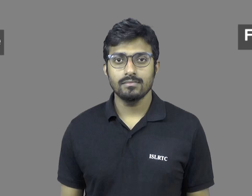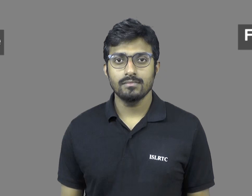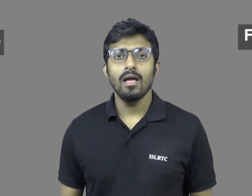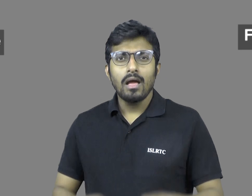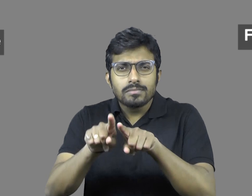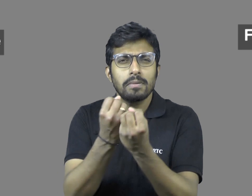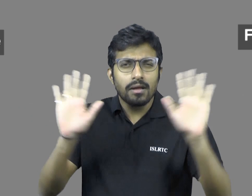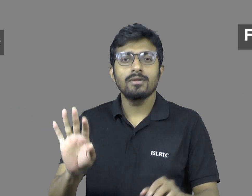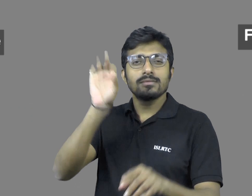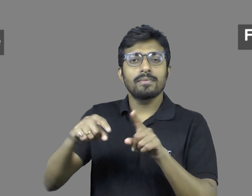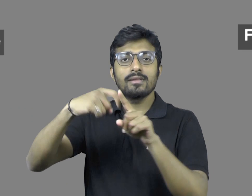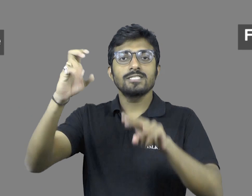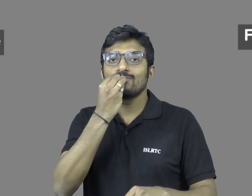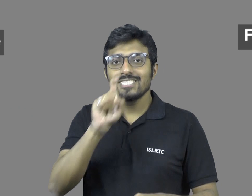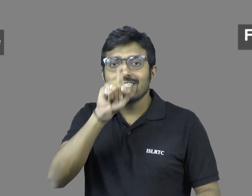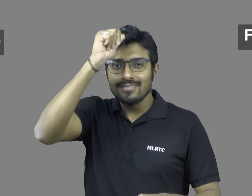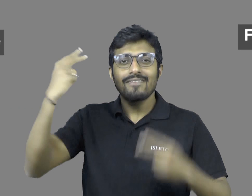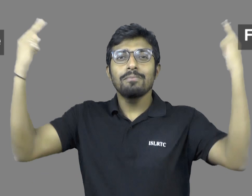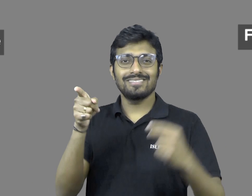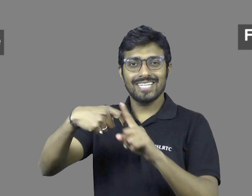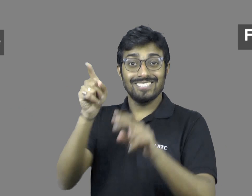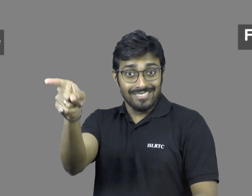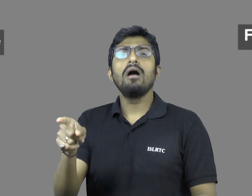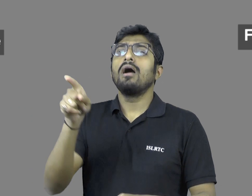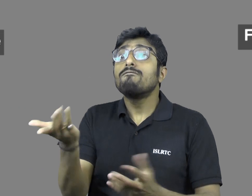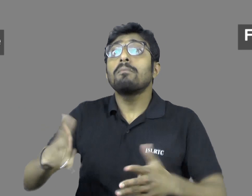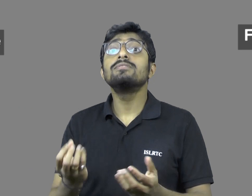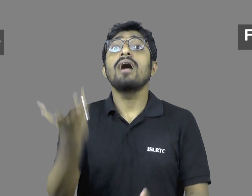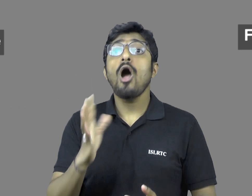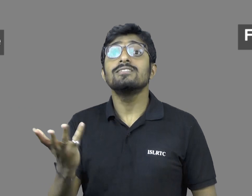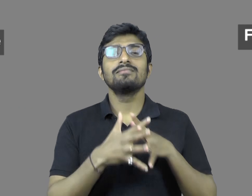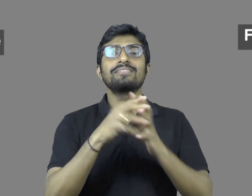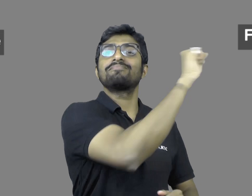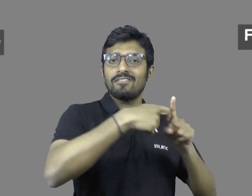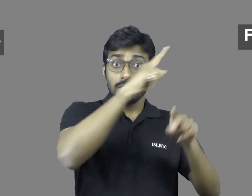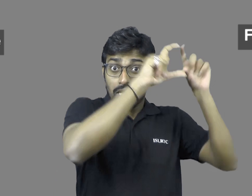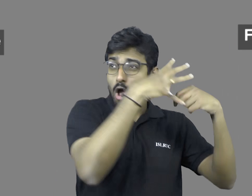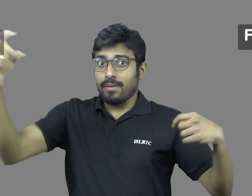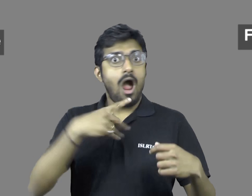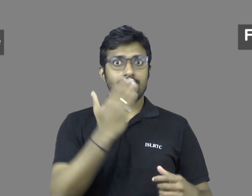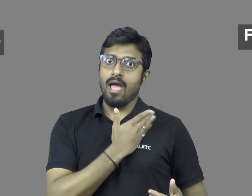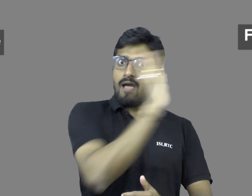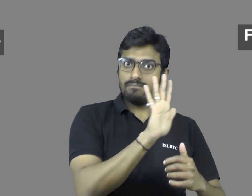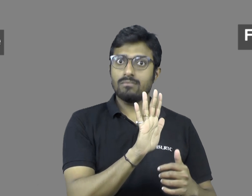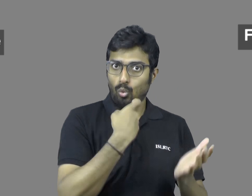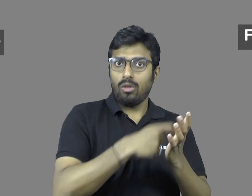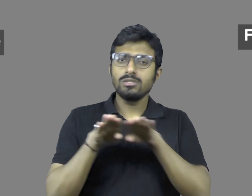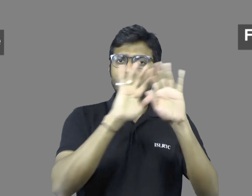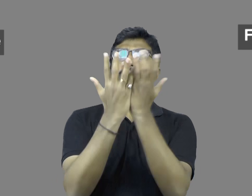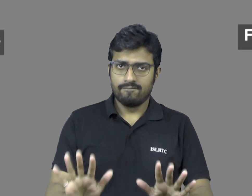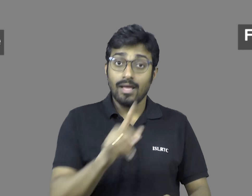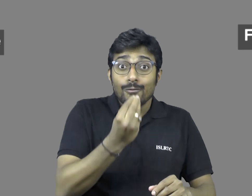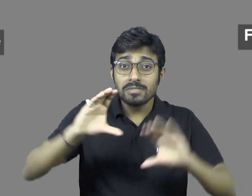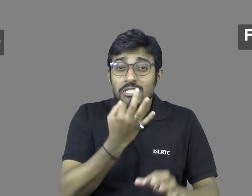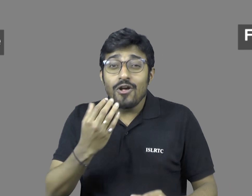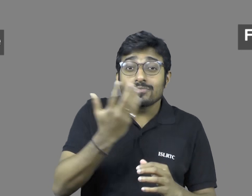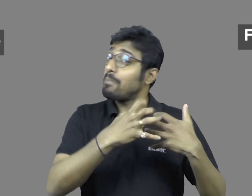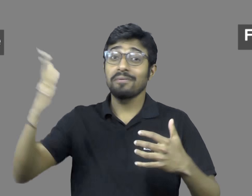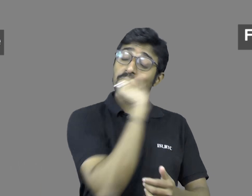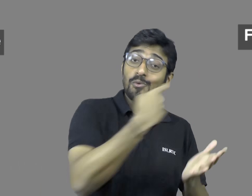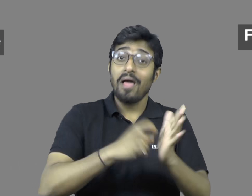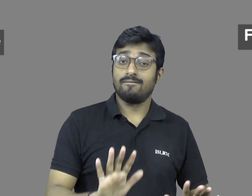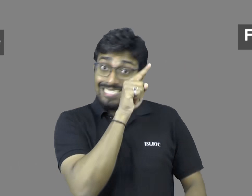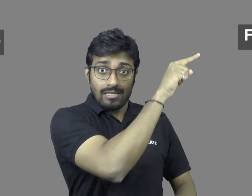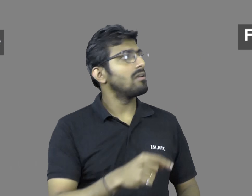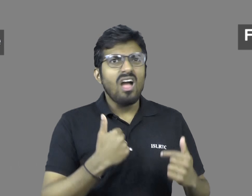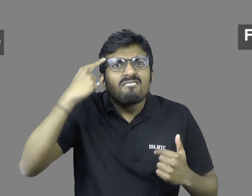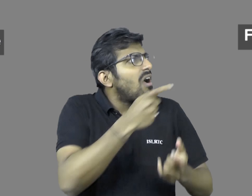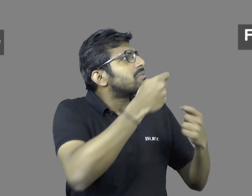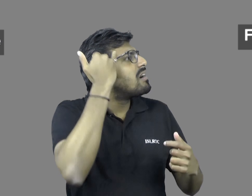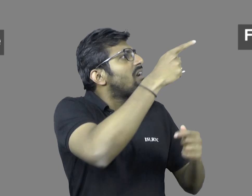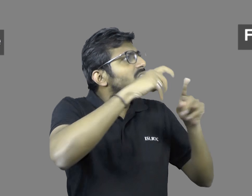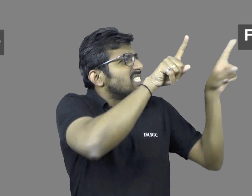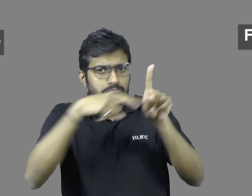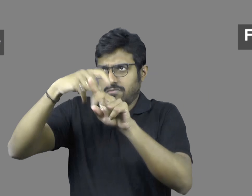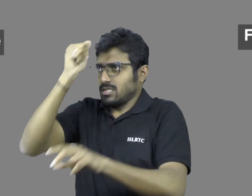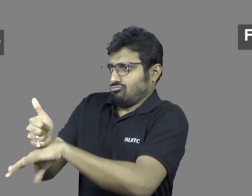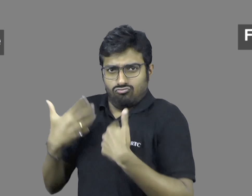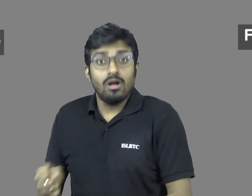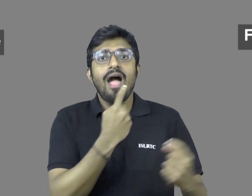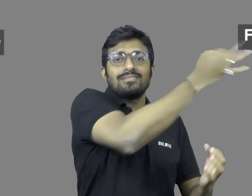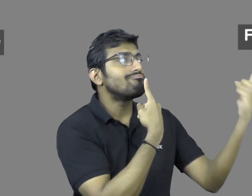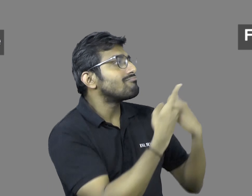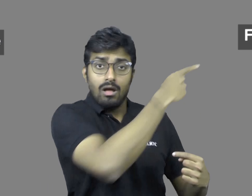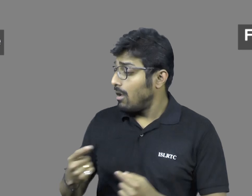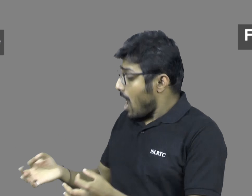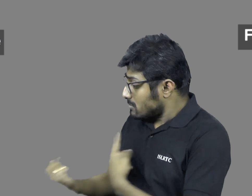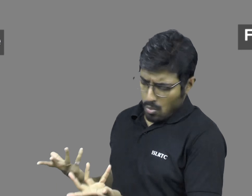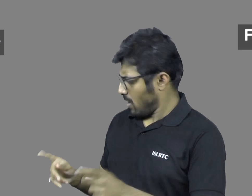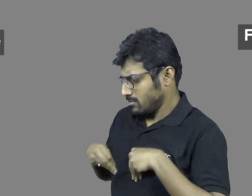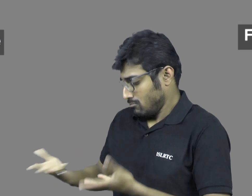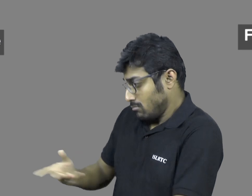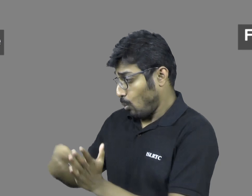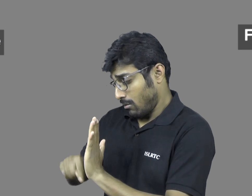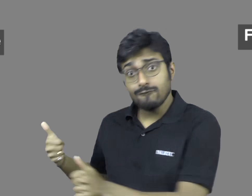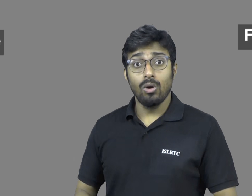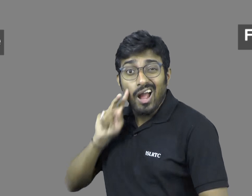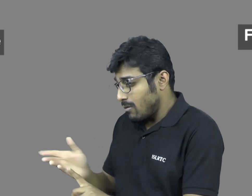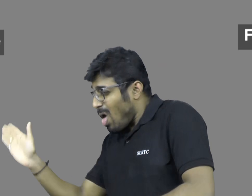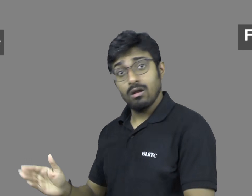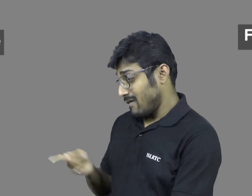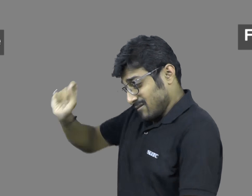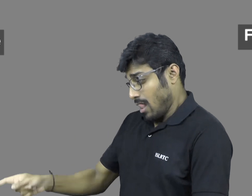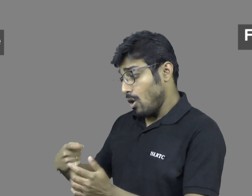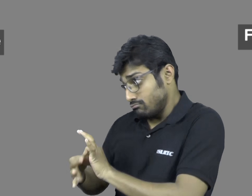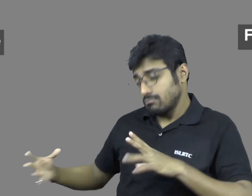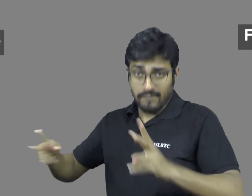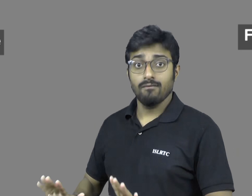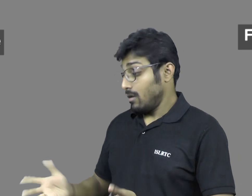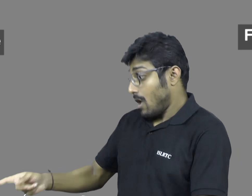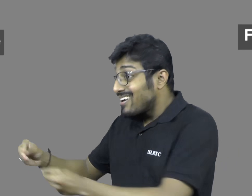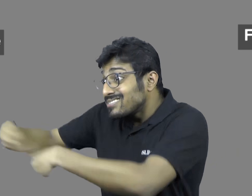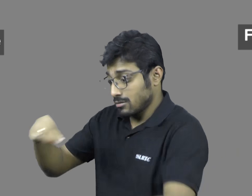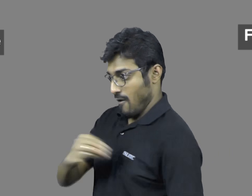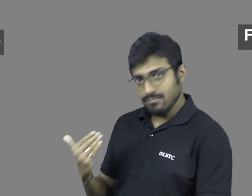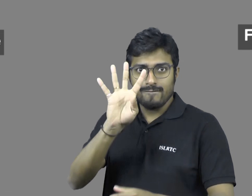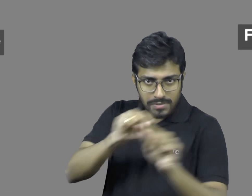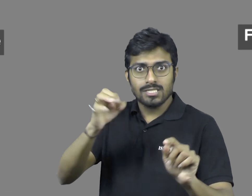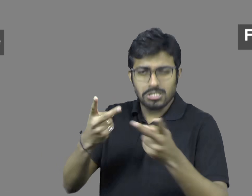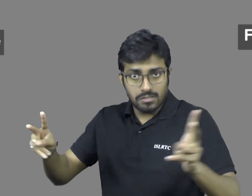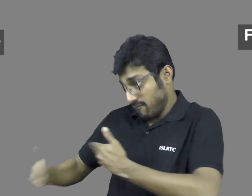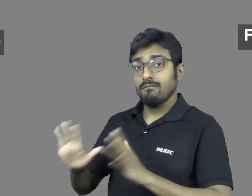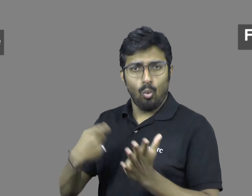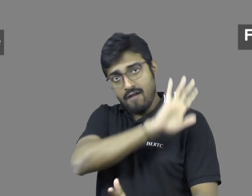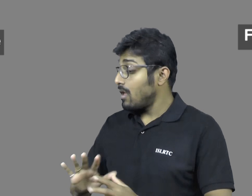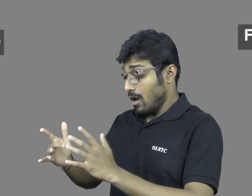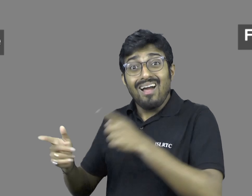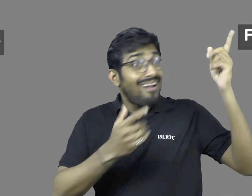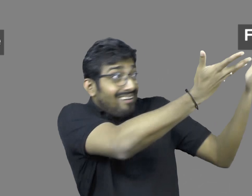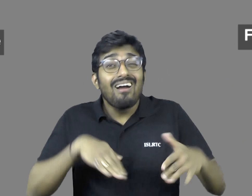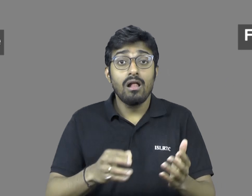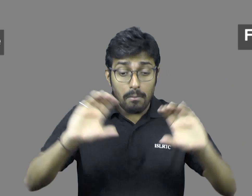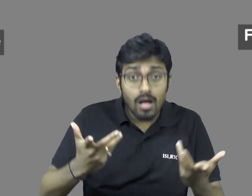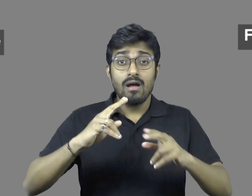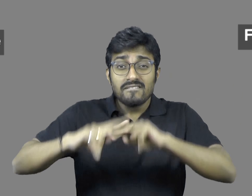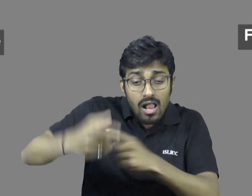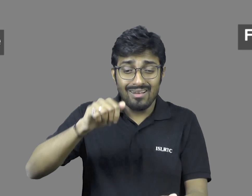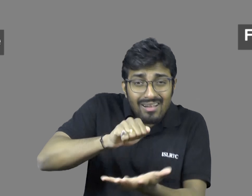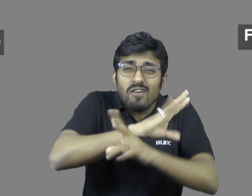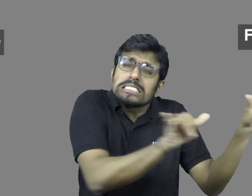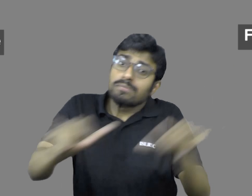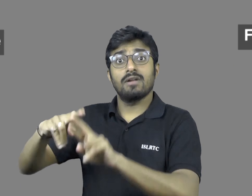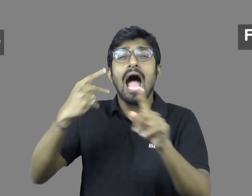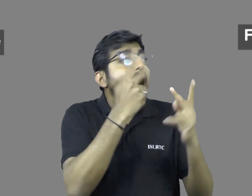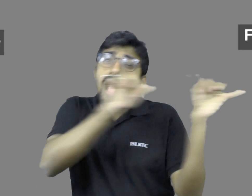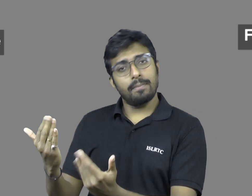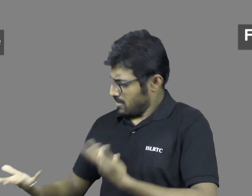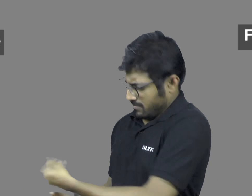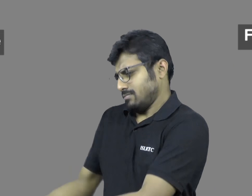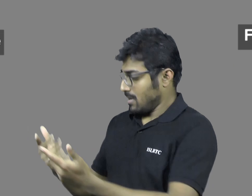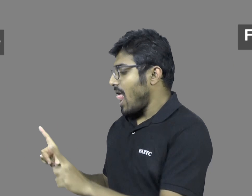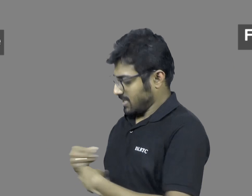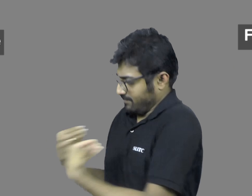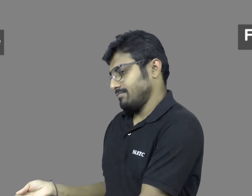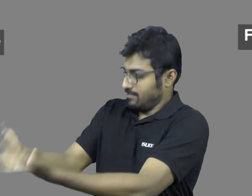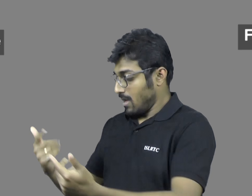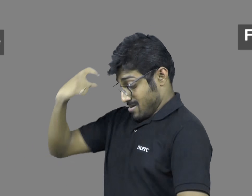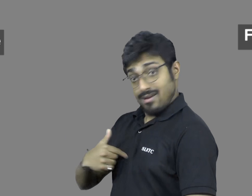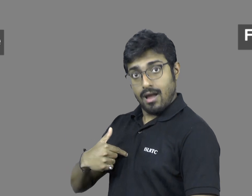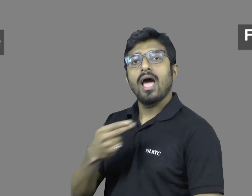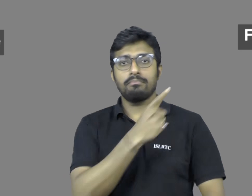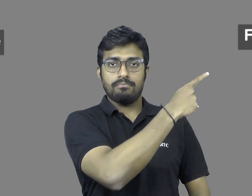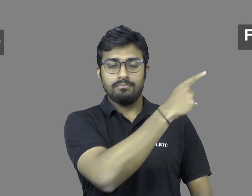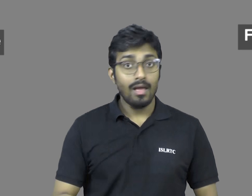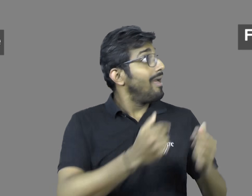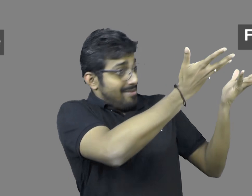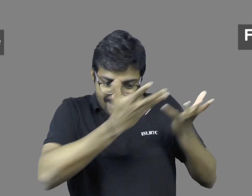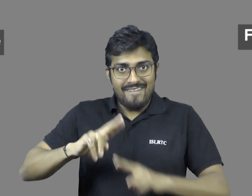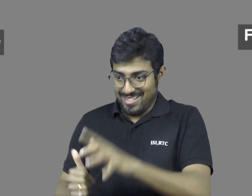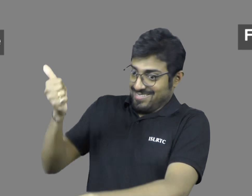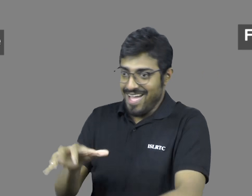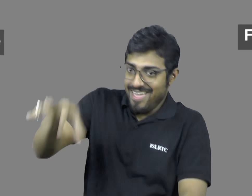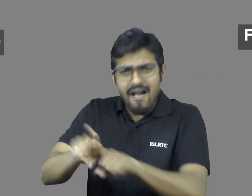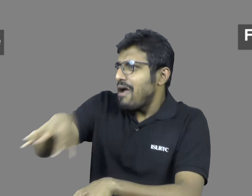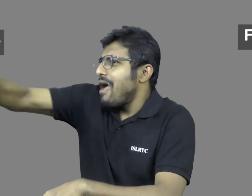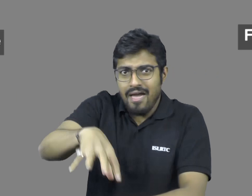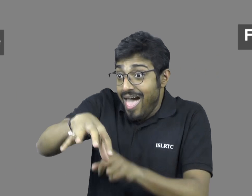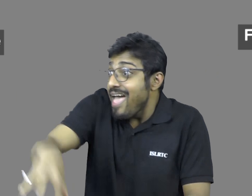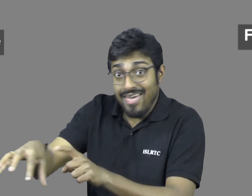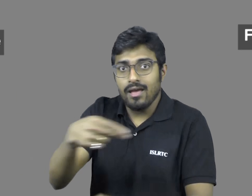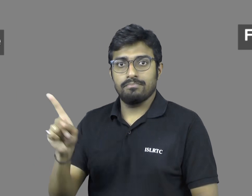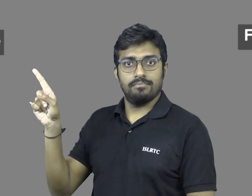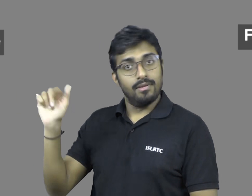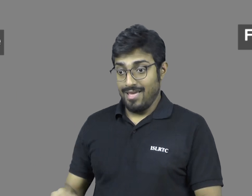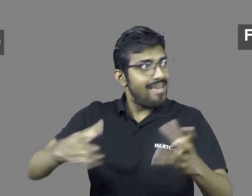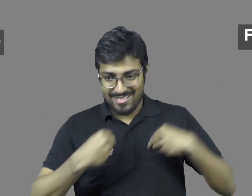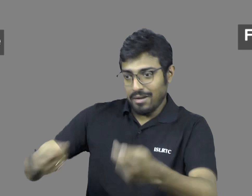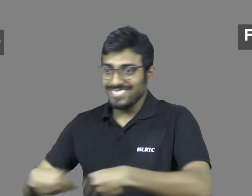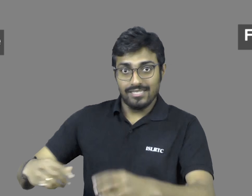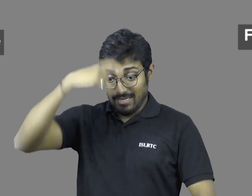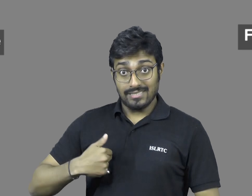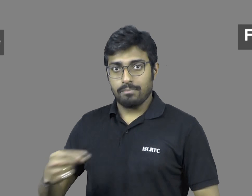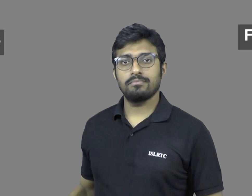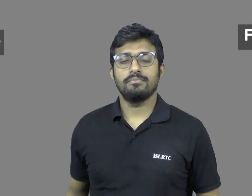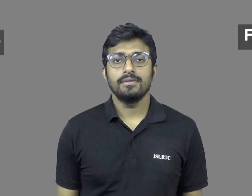Franchise Franchisor Franchisee